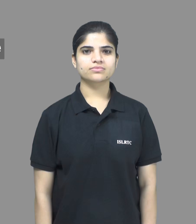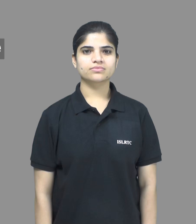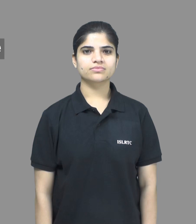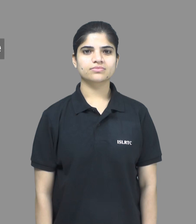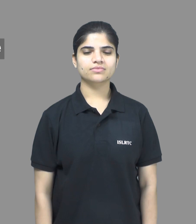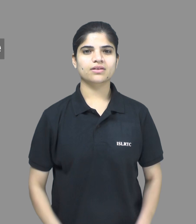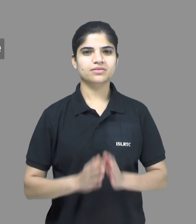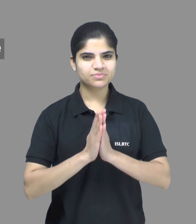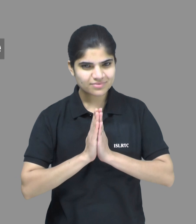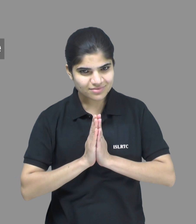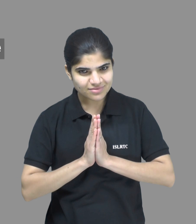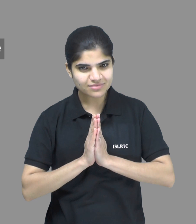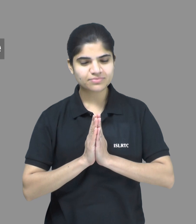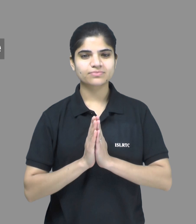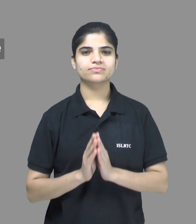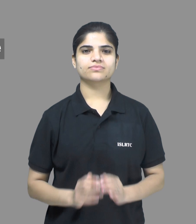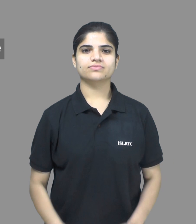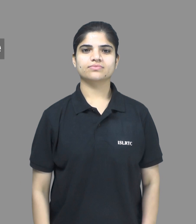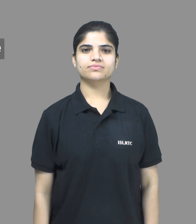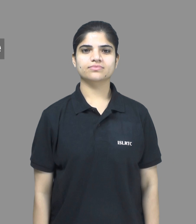Namaste